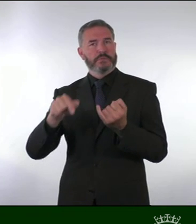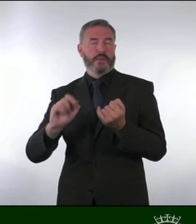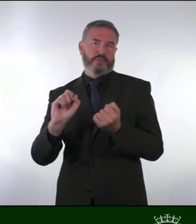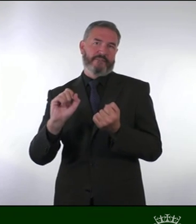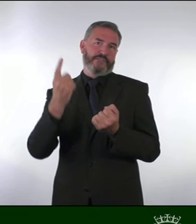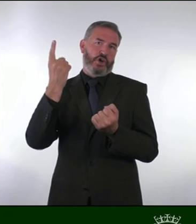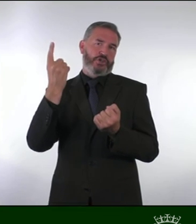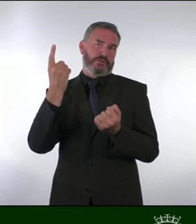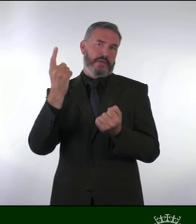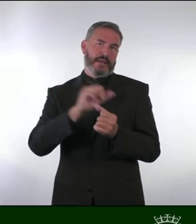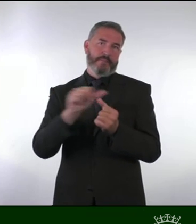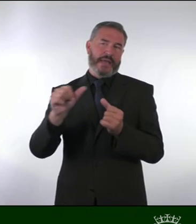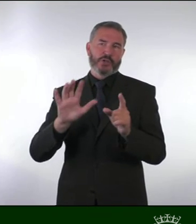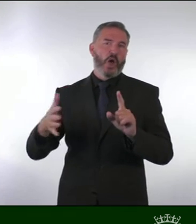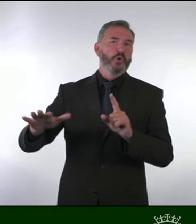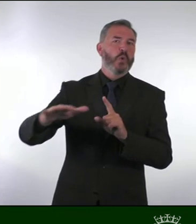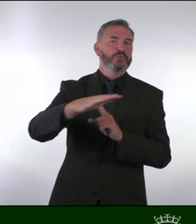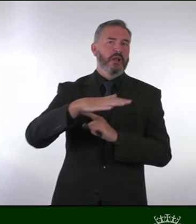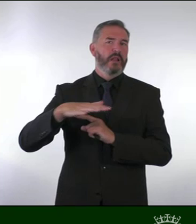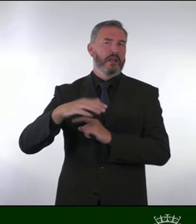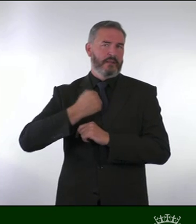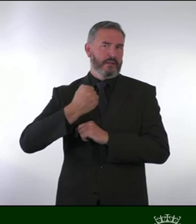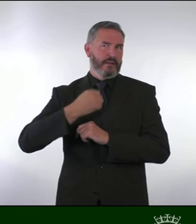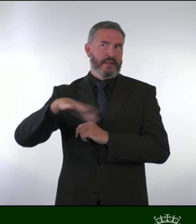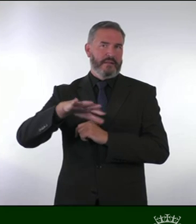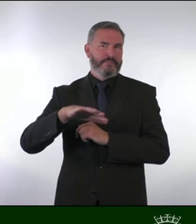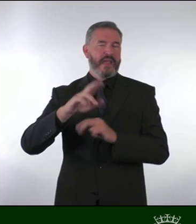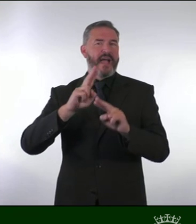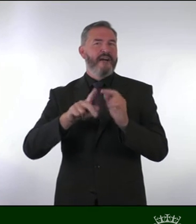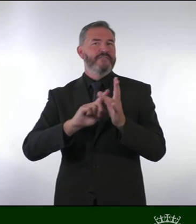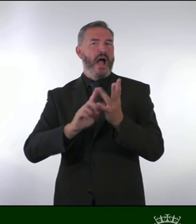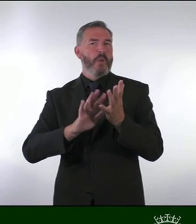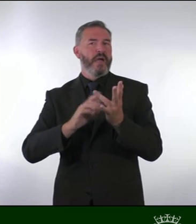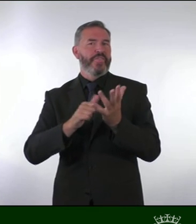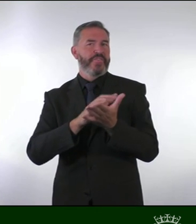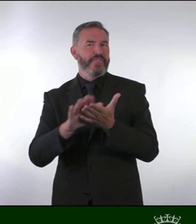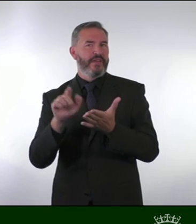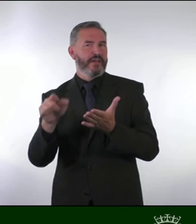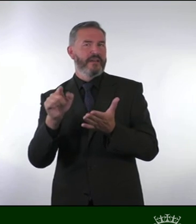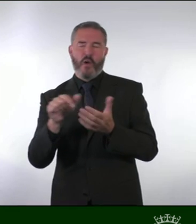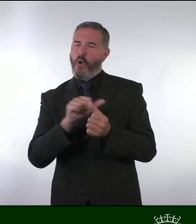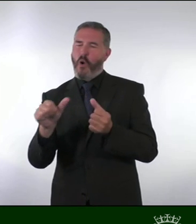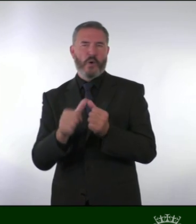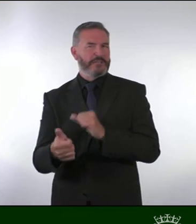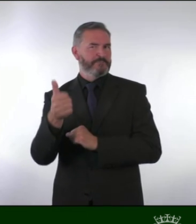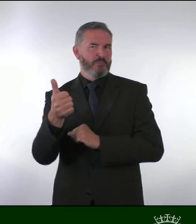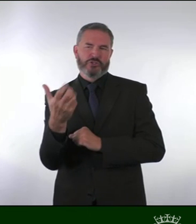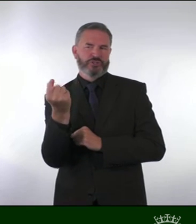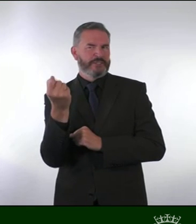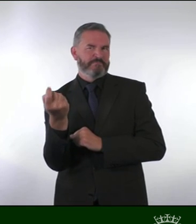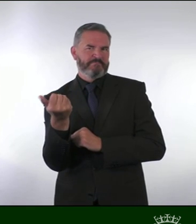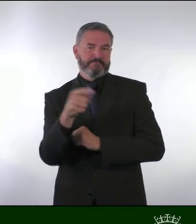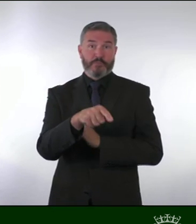survey of the best coastal destinations in the UK and the coastal town of Falmouth constantly punches above its weight with very little.